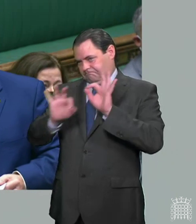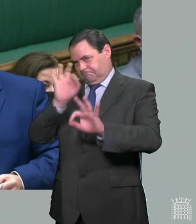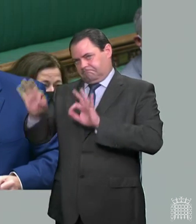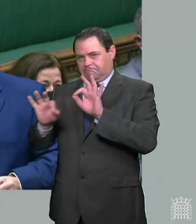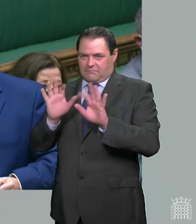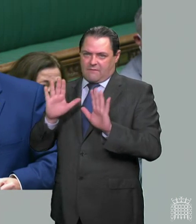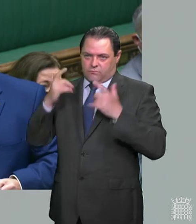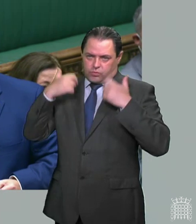Will the Prime Minister confirm